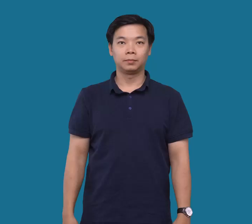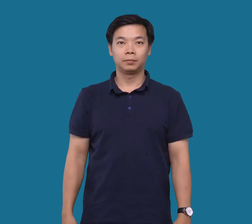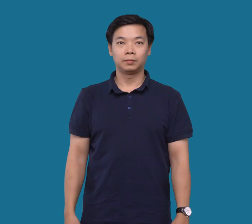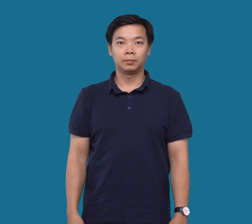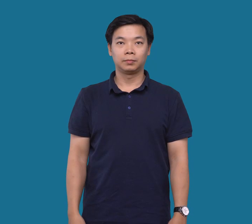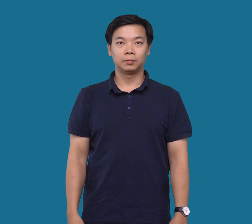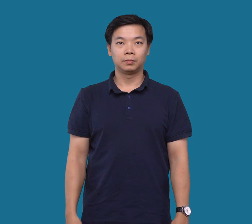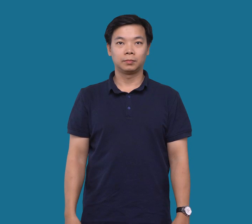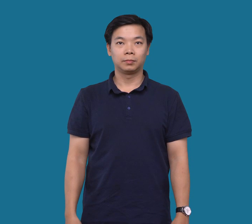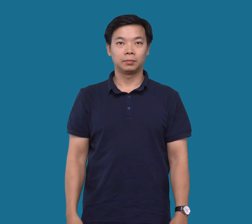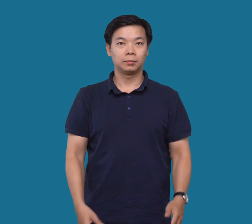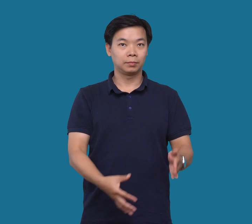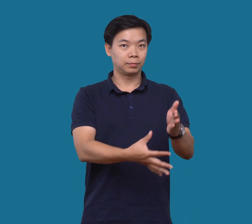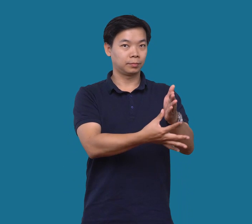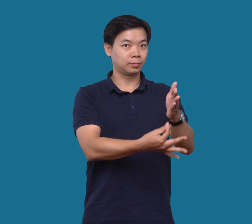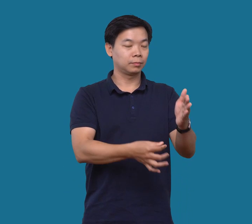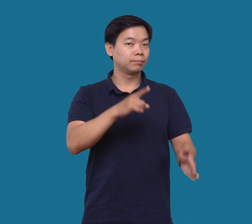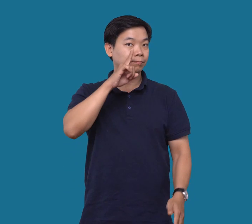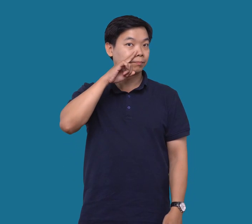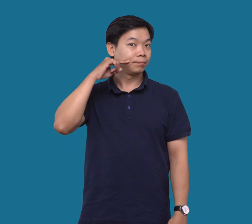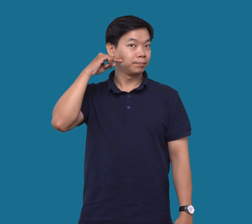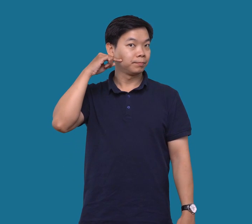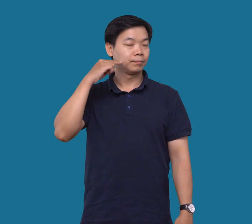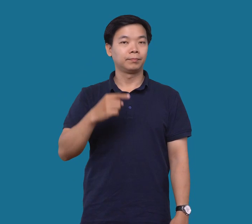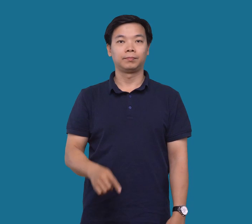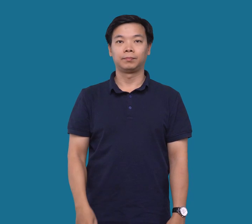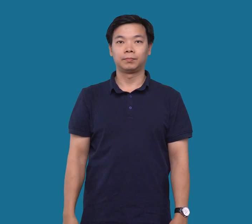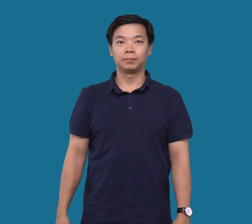cháu ngoại